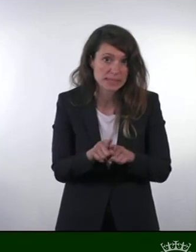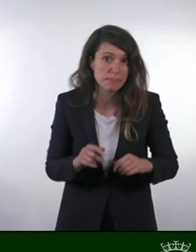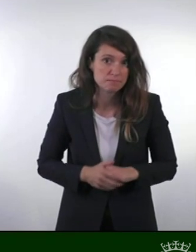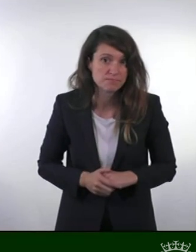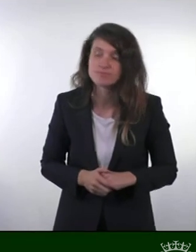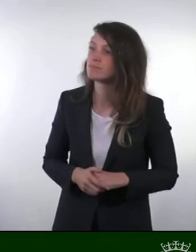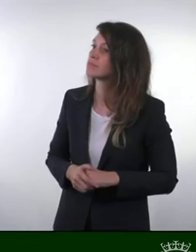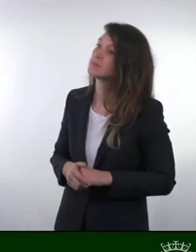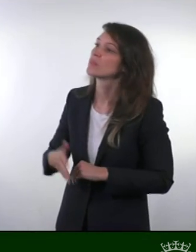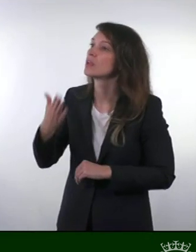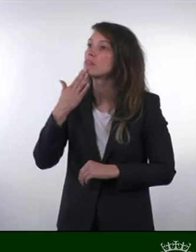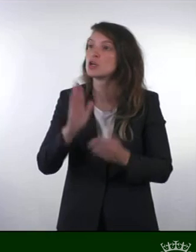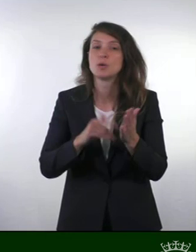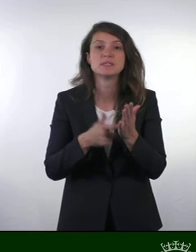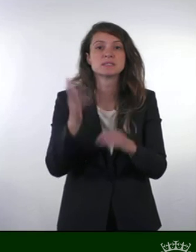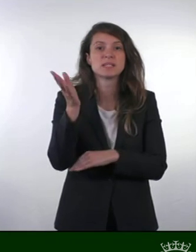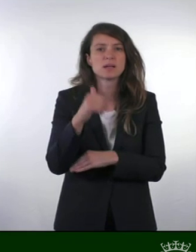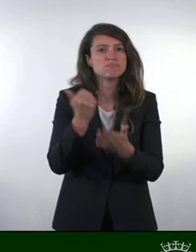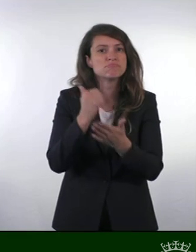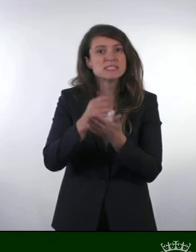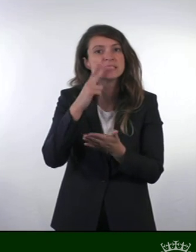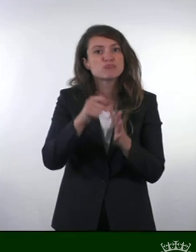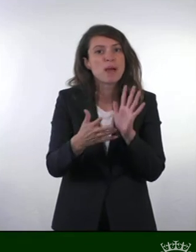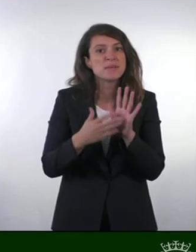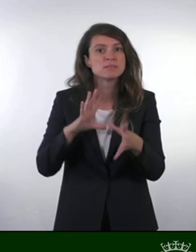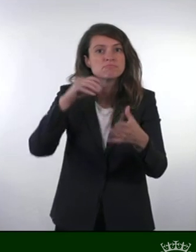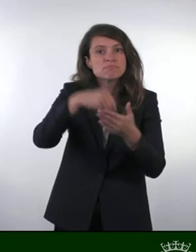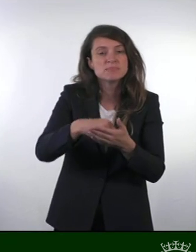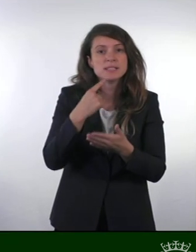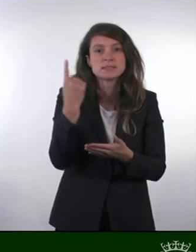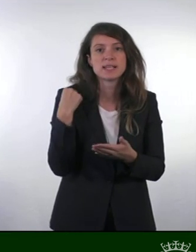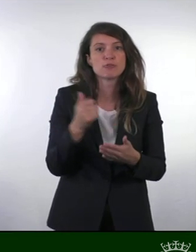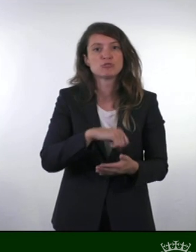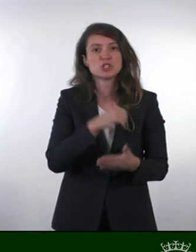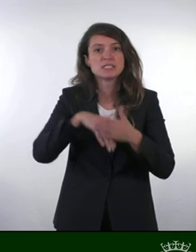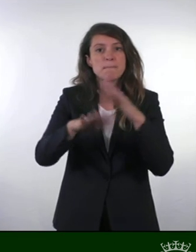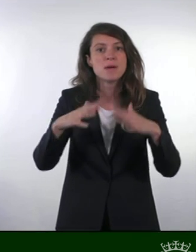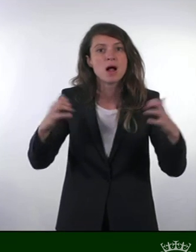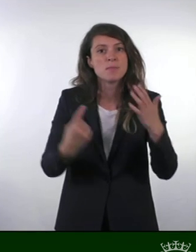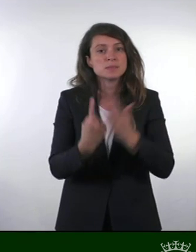It was excellent to see the Prime Minister participating in the Christians in Parliament event yesterday.